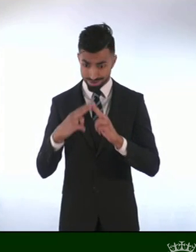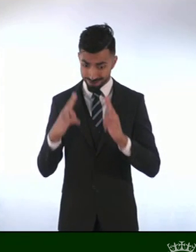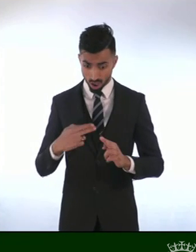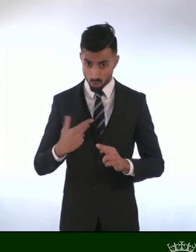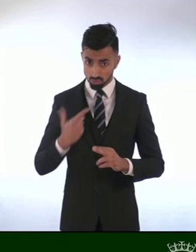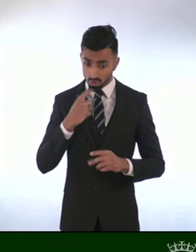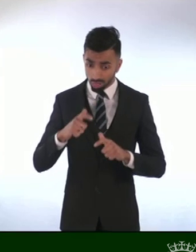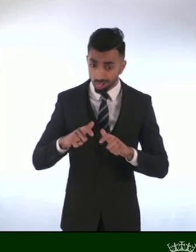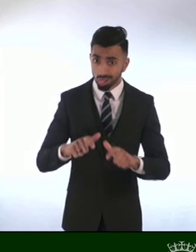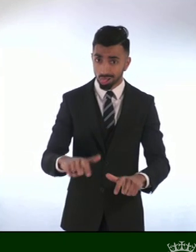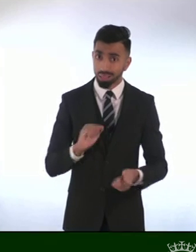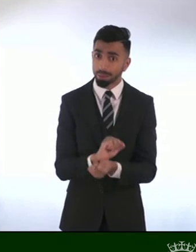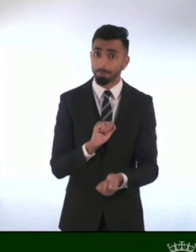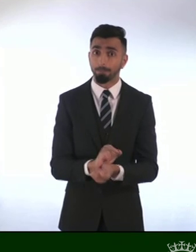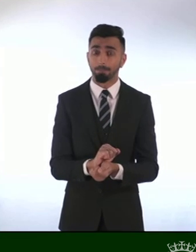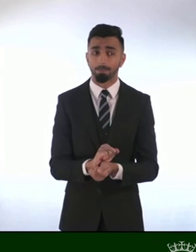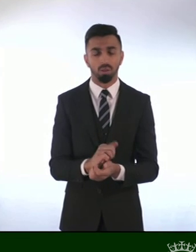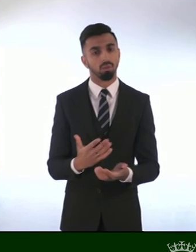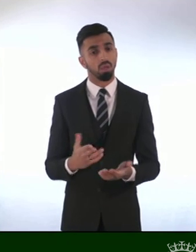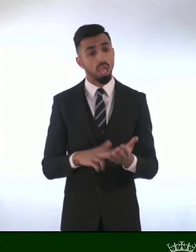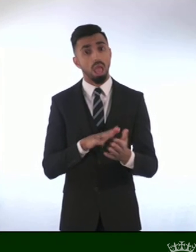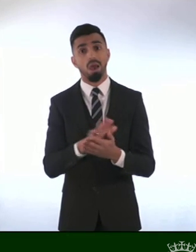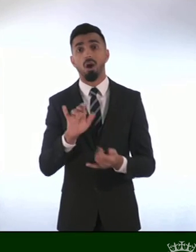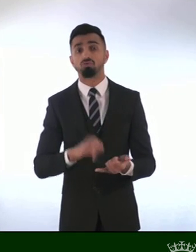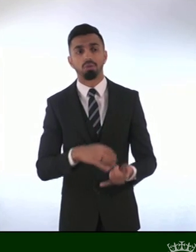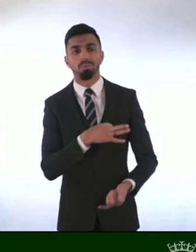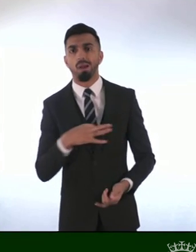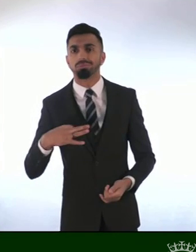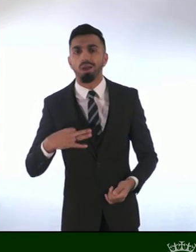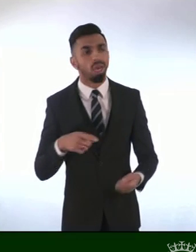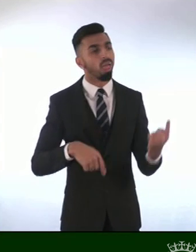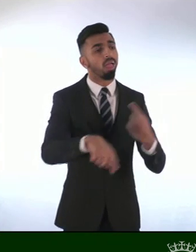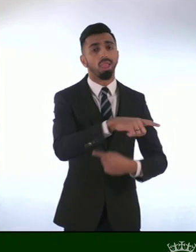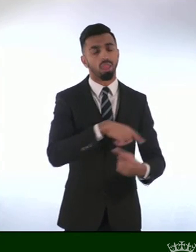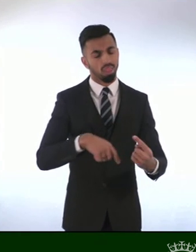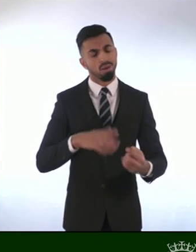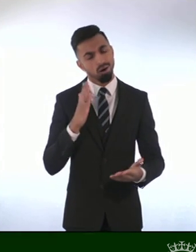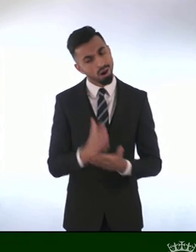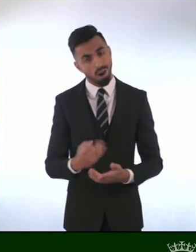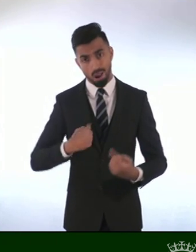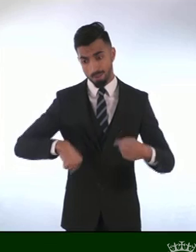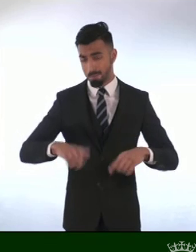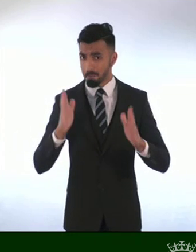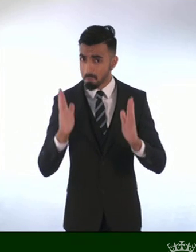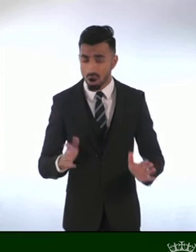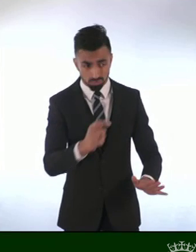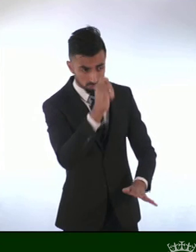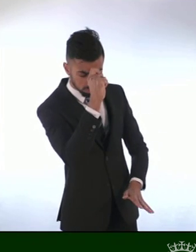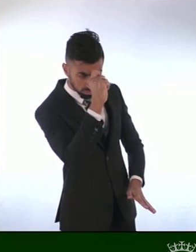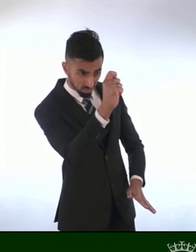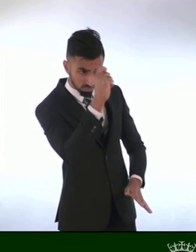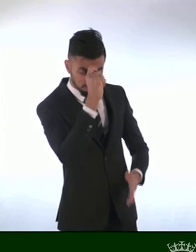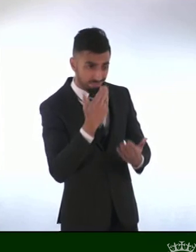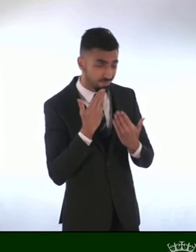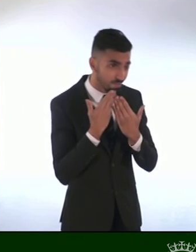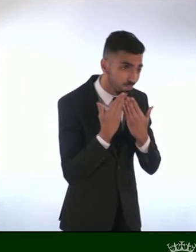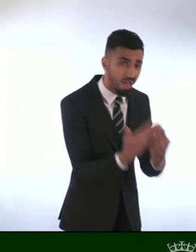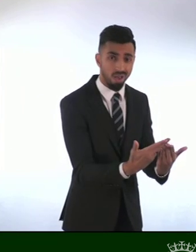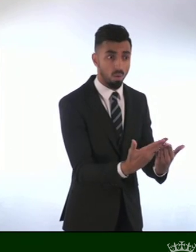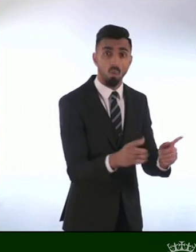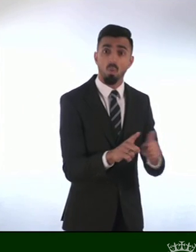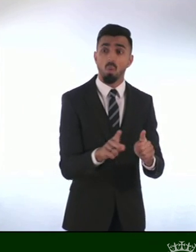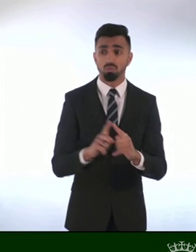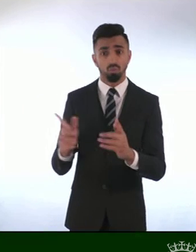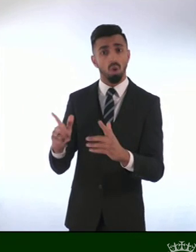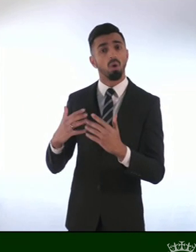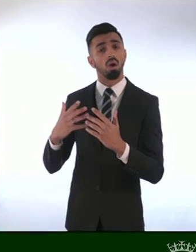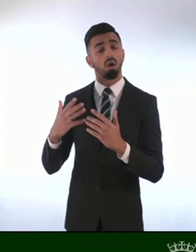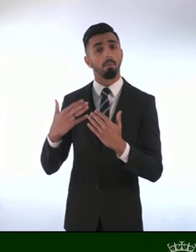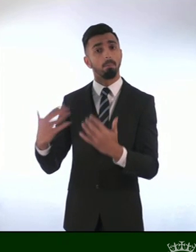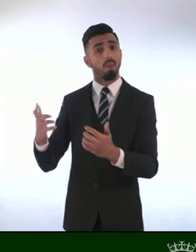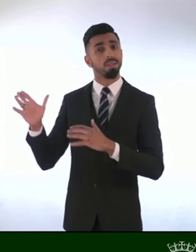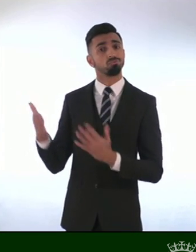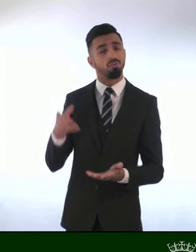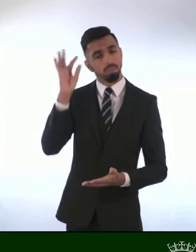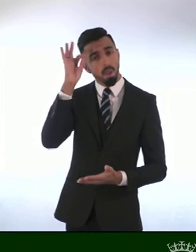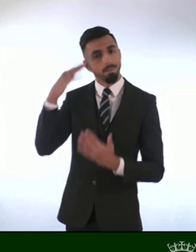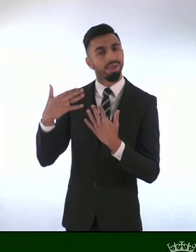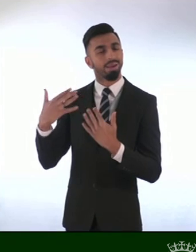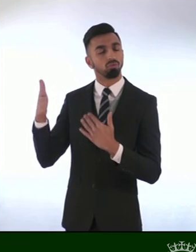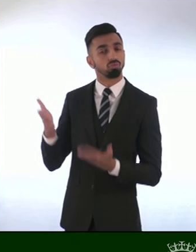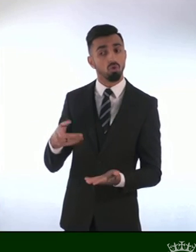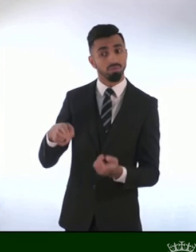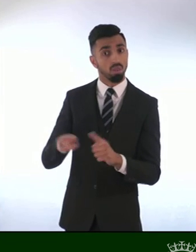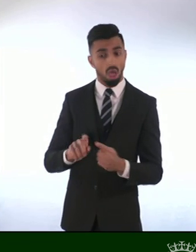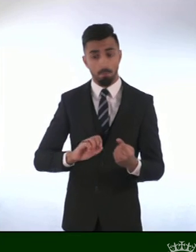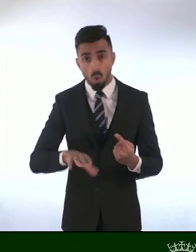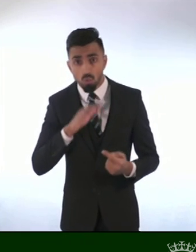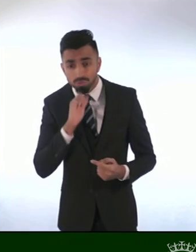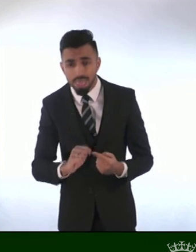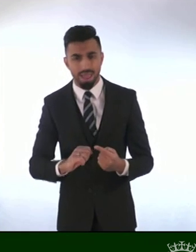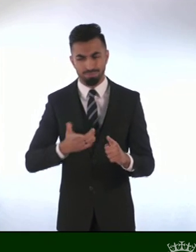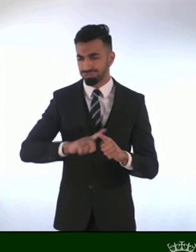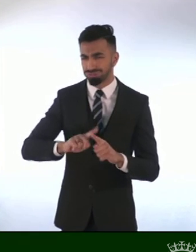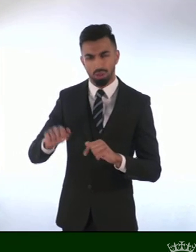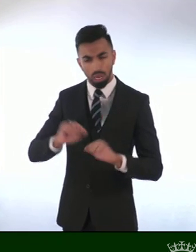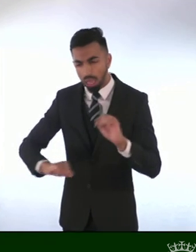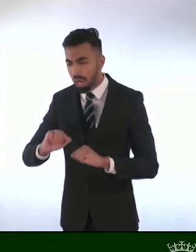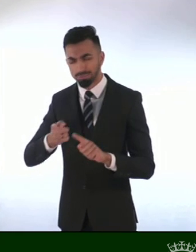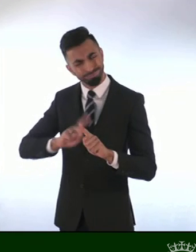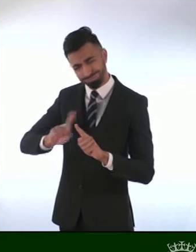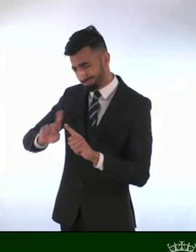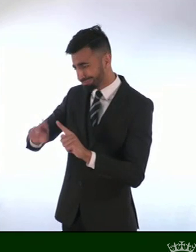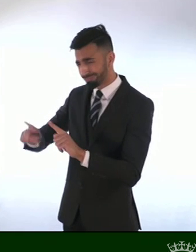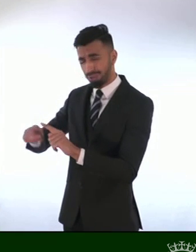Our greatest thanks must go to the frontline medical and public health staff who are fighting to combat the spread of the disease, to the public servants, particularly postal workers, who have made such sacrifices today, and to the cleaners who are providing vital support.